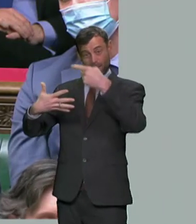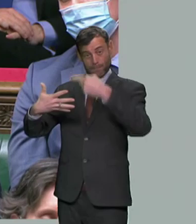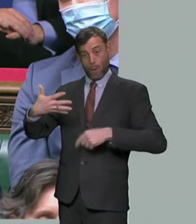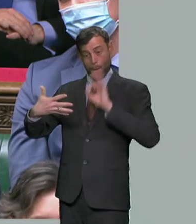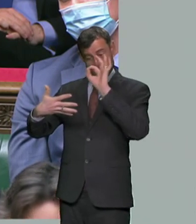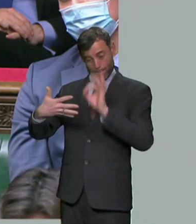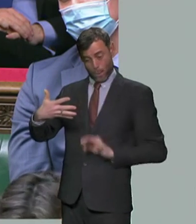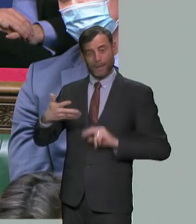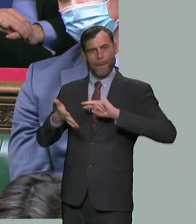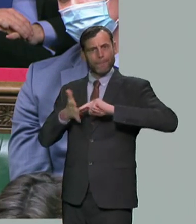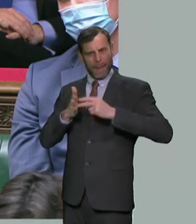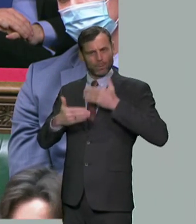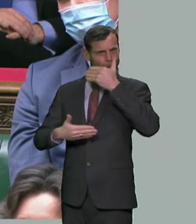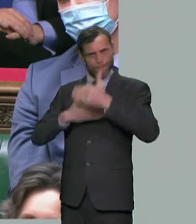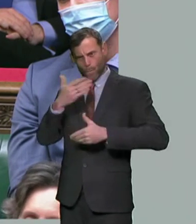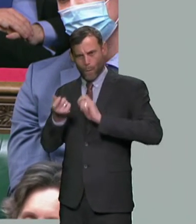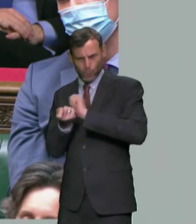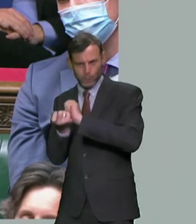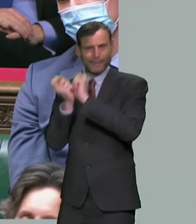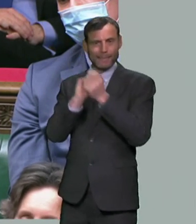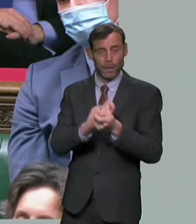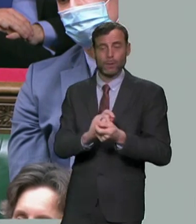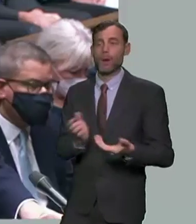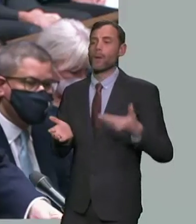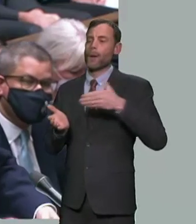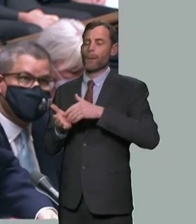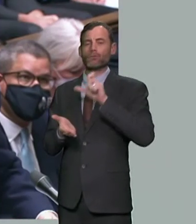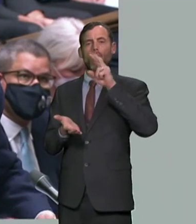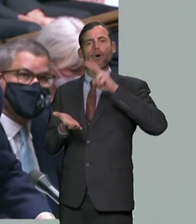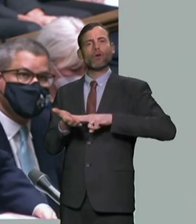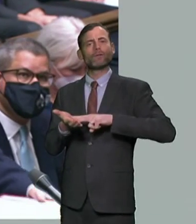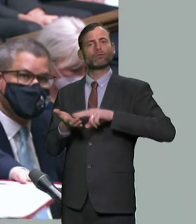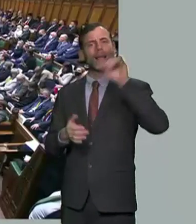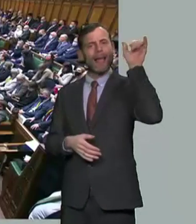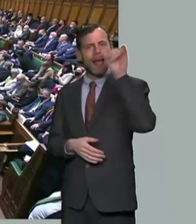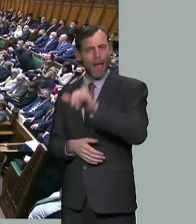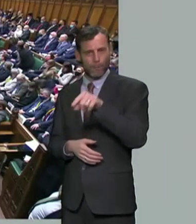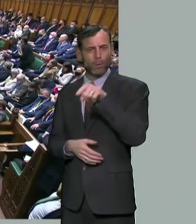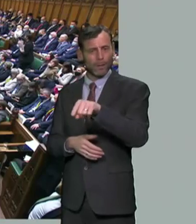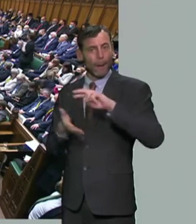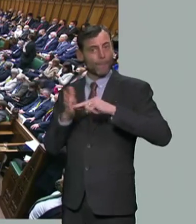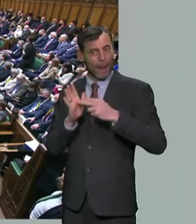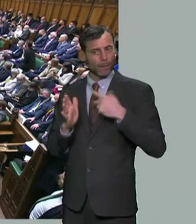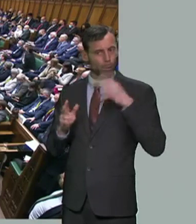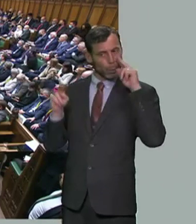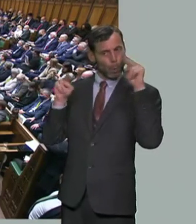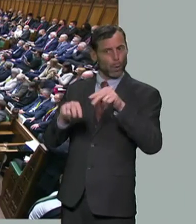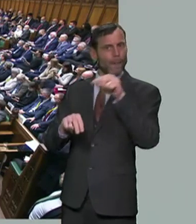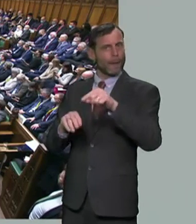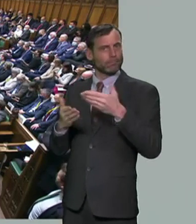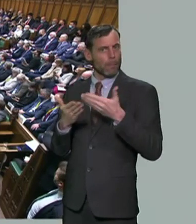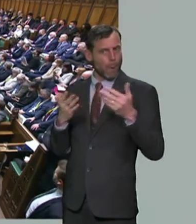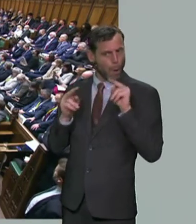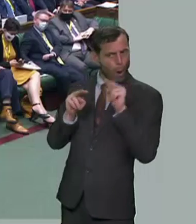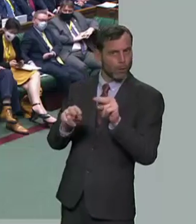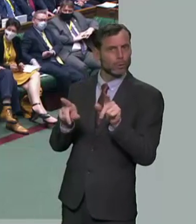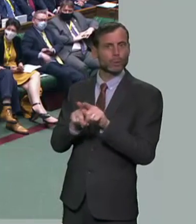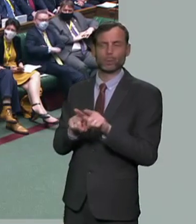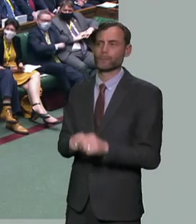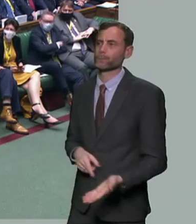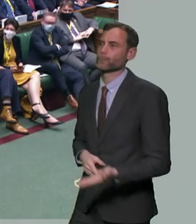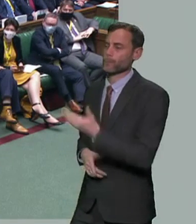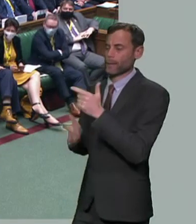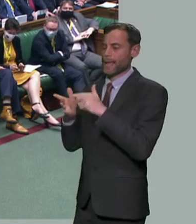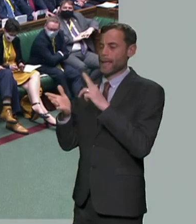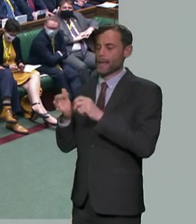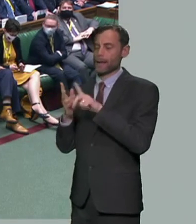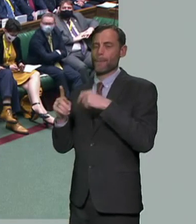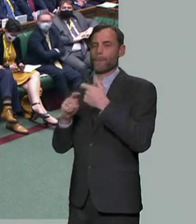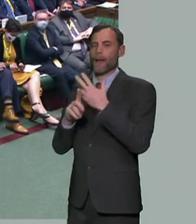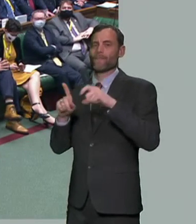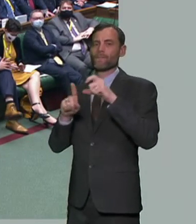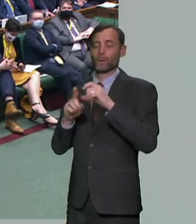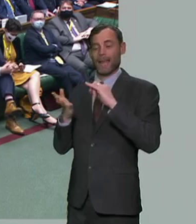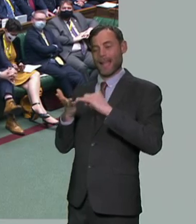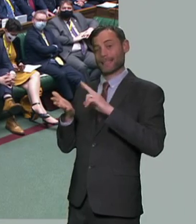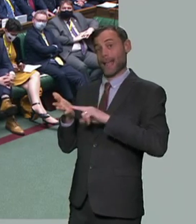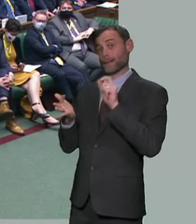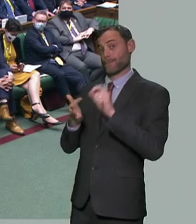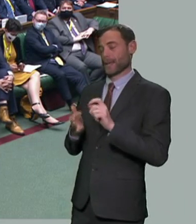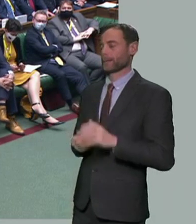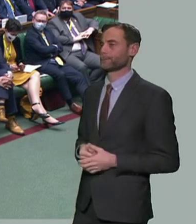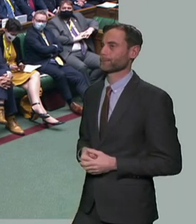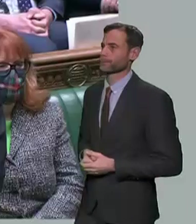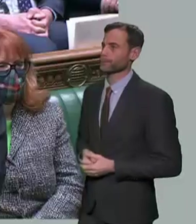I know that the campaign for Coventry airport is an excellent one, and I look forward to seeing how it develops.